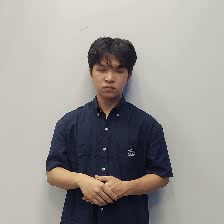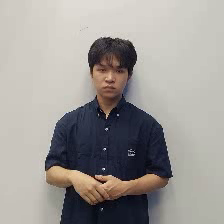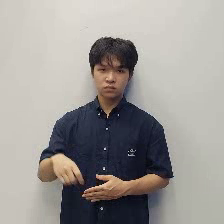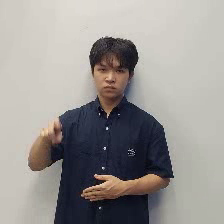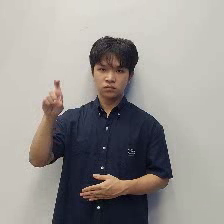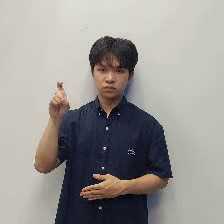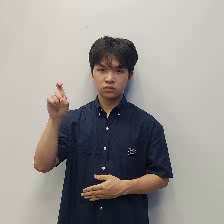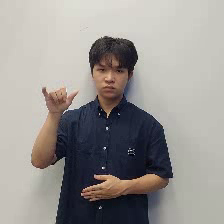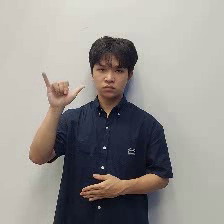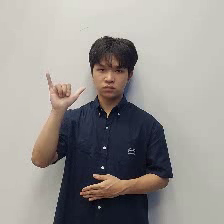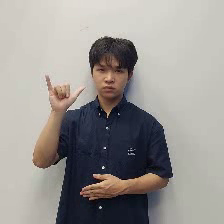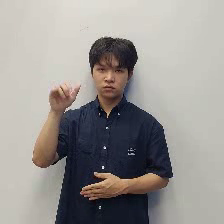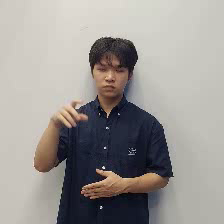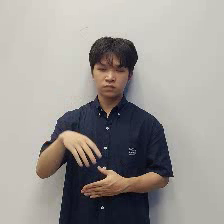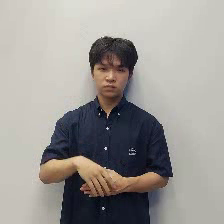Đồng ý